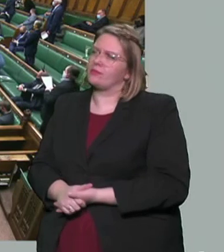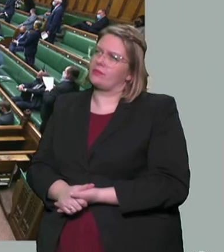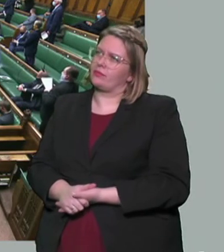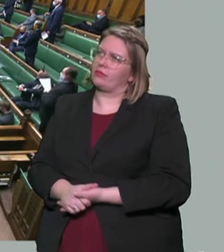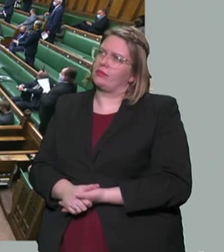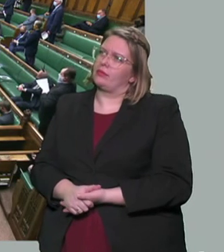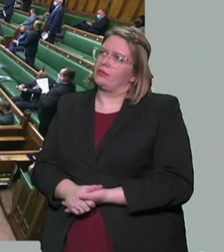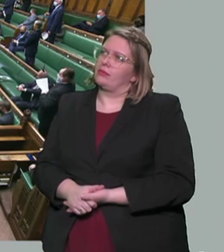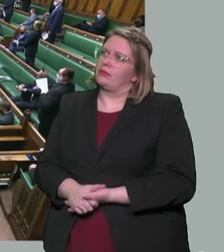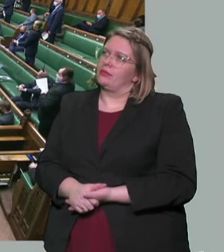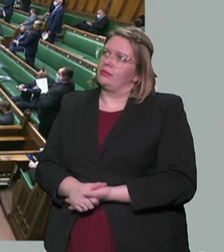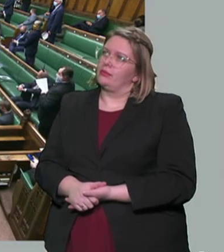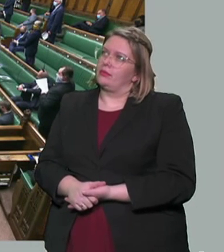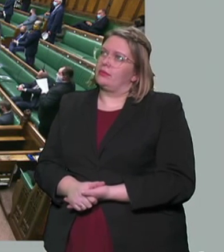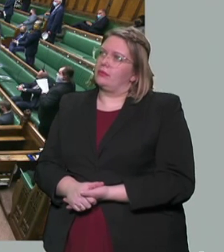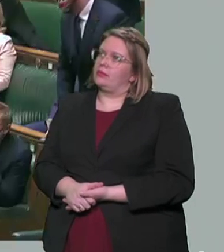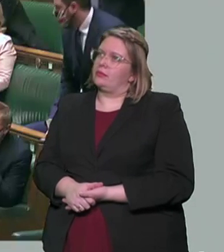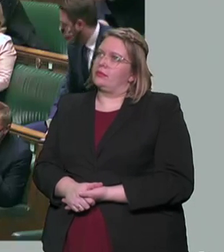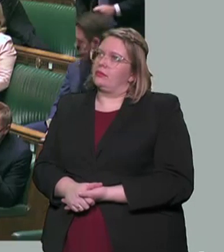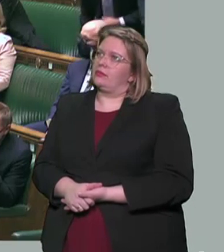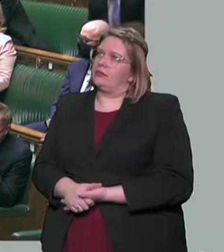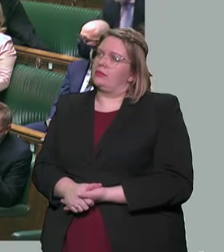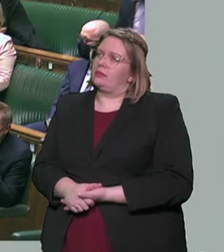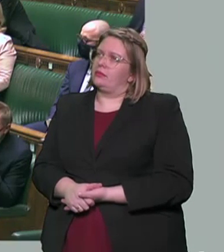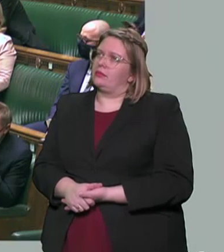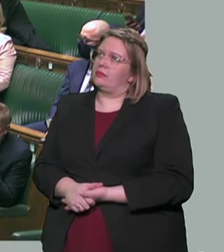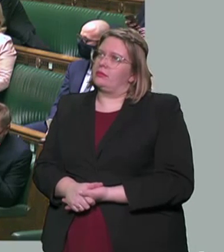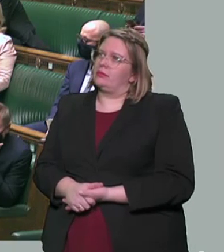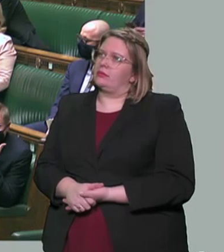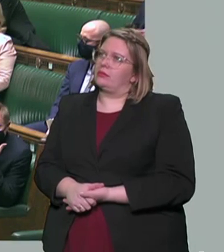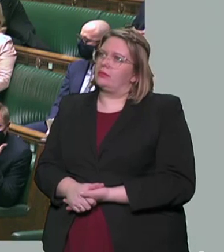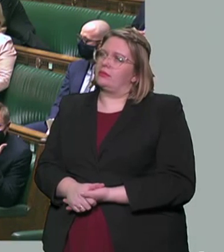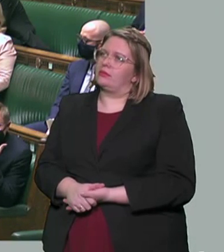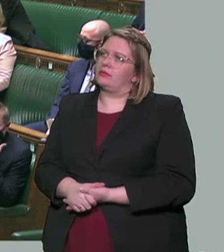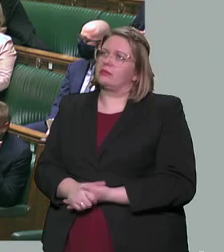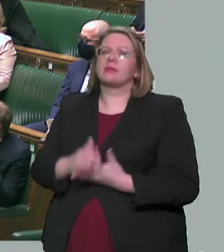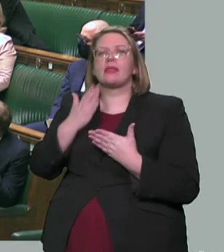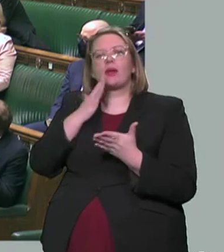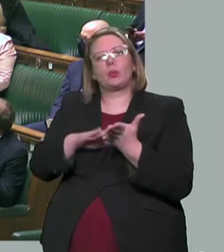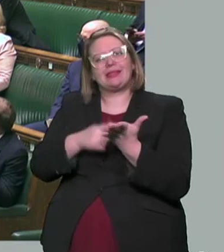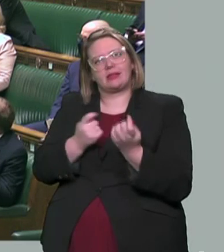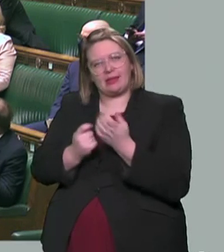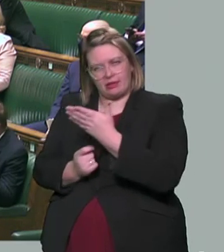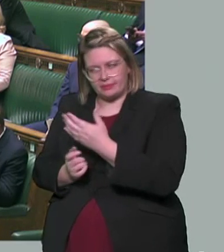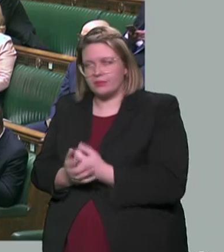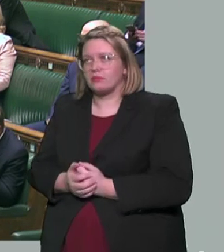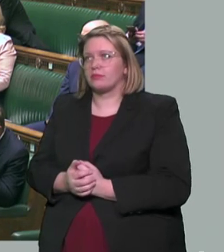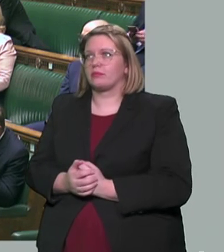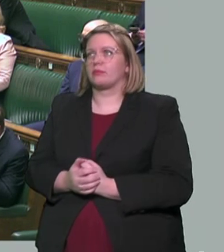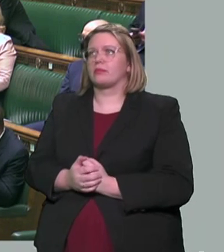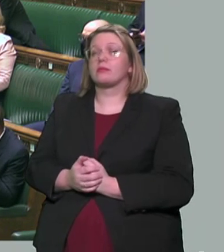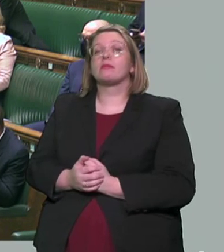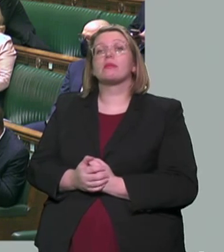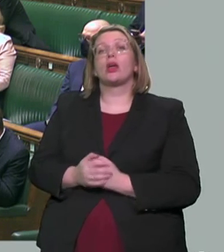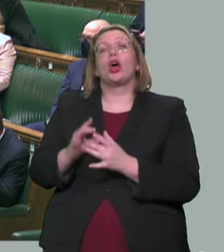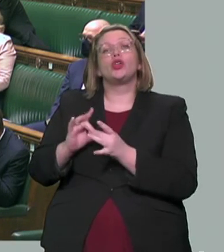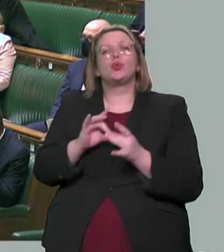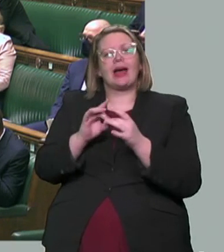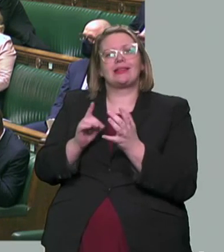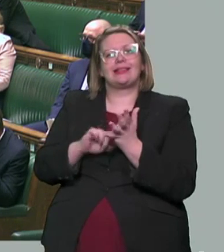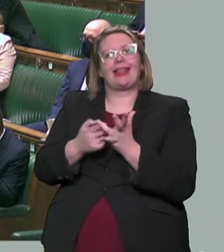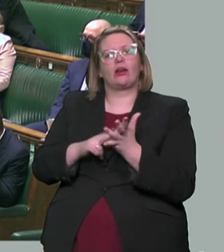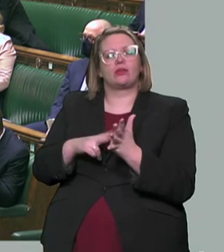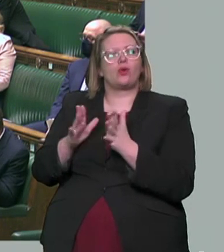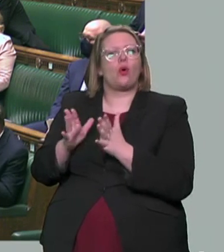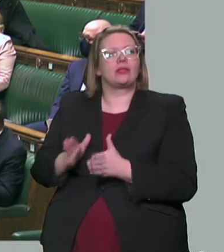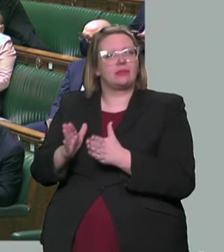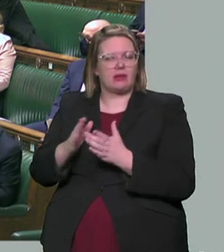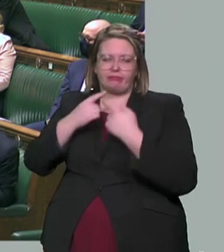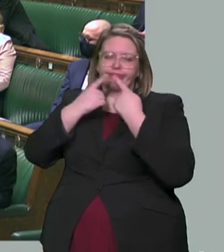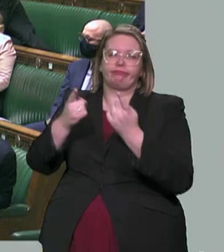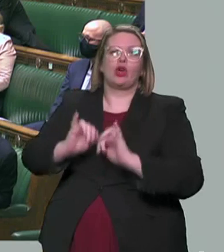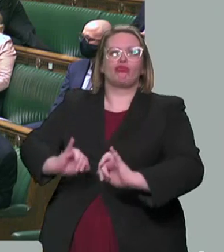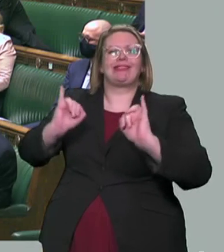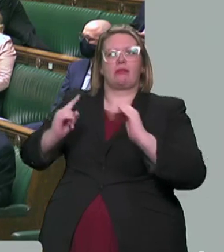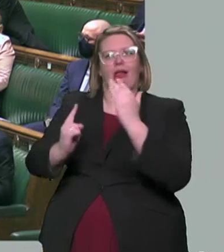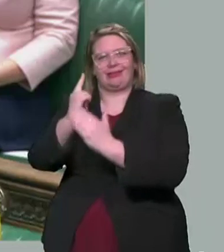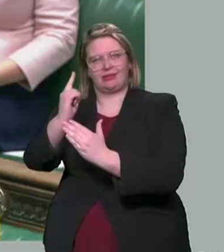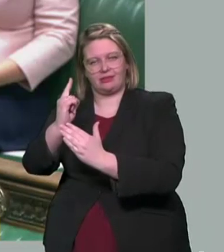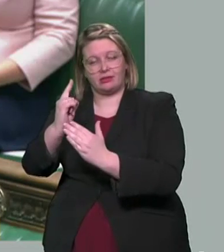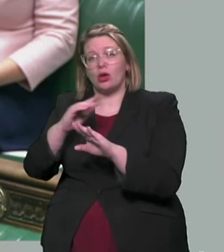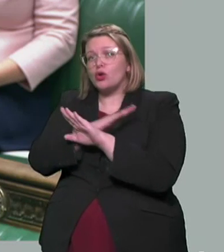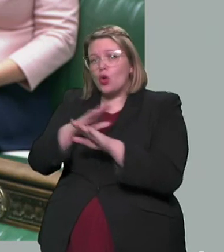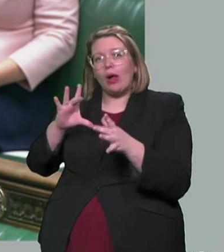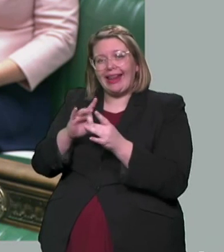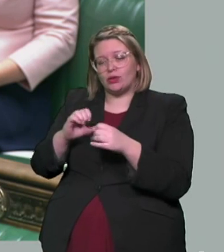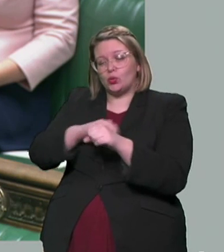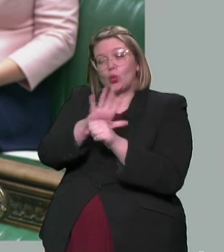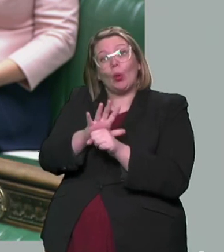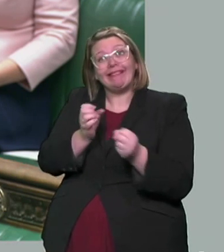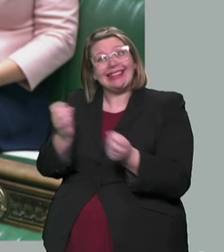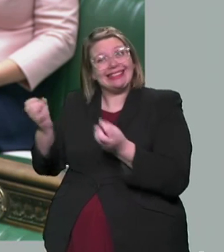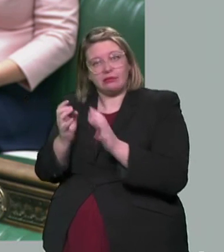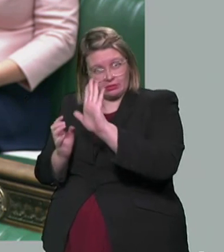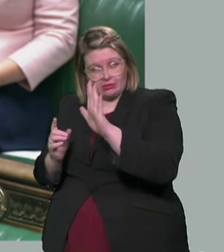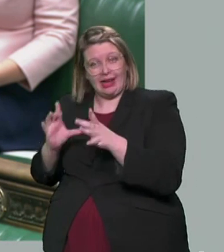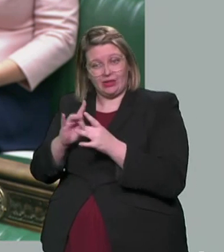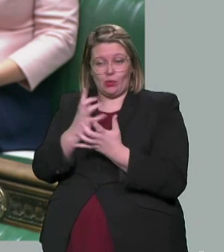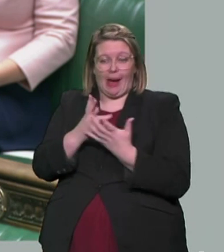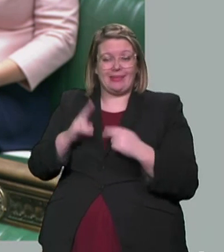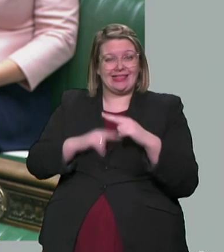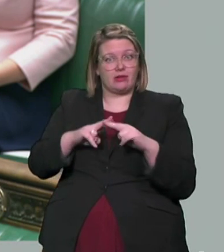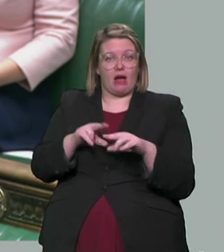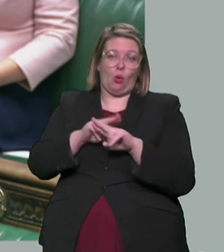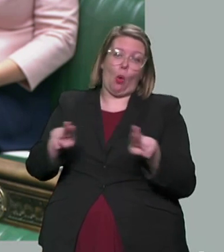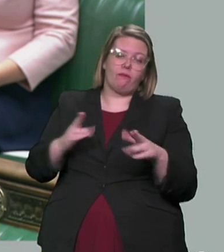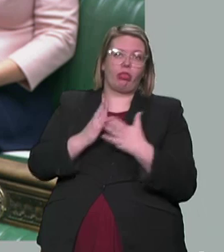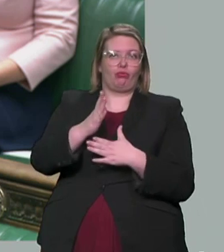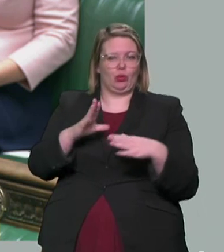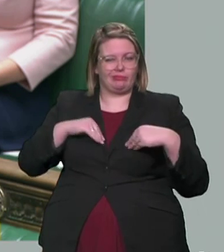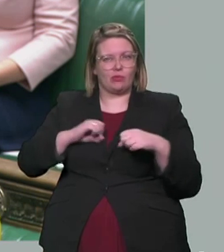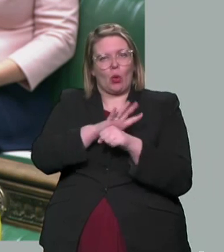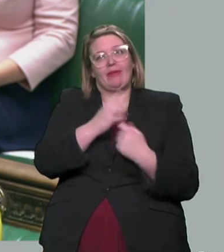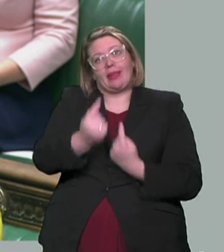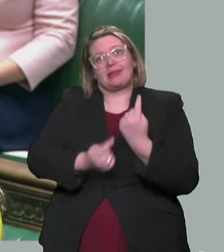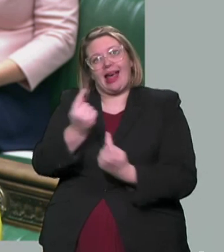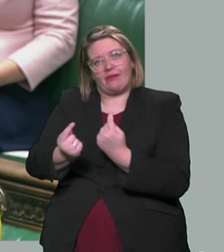United Lincolnshire Hospitals NHS Trust declared a critical incident on 1 January, not due to the number of omicron patients but due to pressures on staffing caused by omicron cases and isolation pressures.